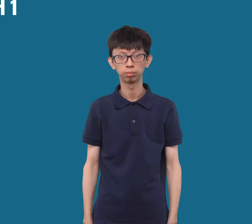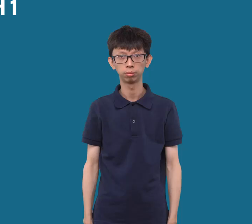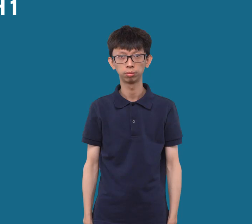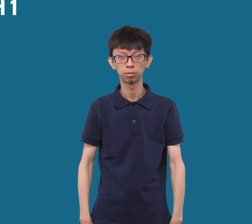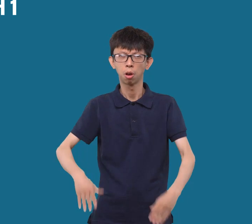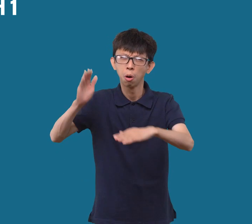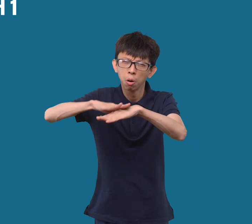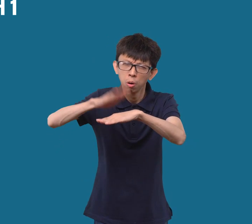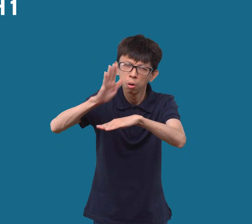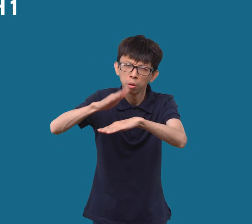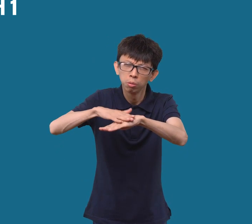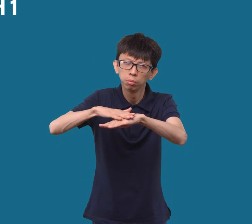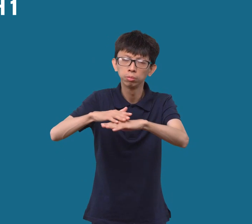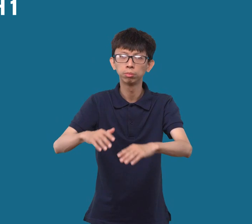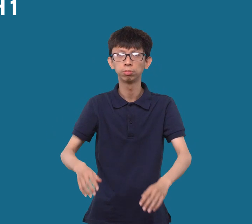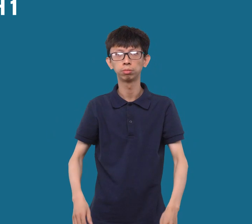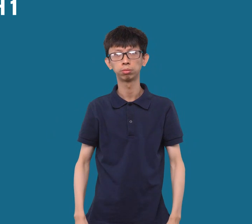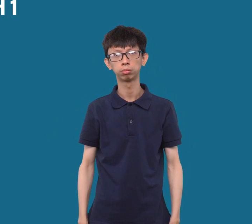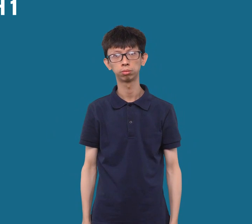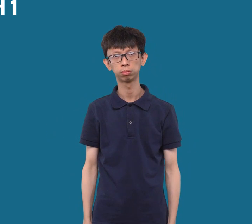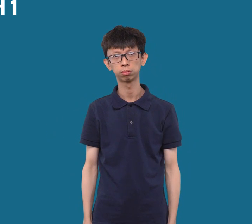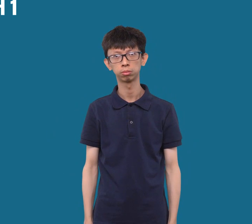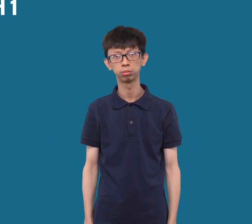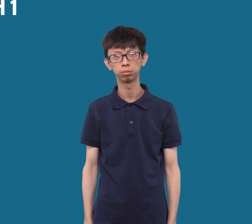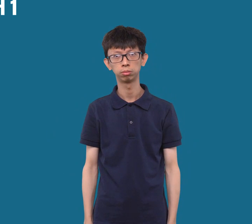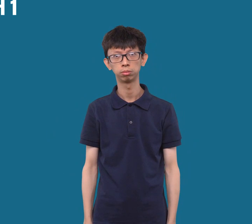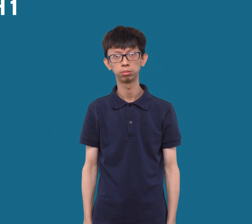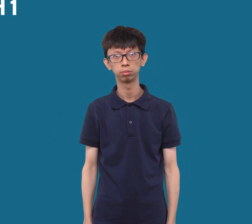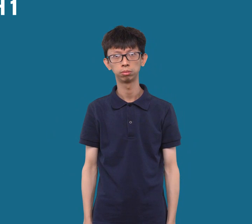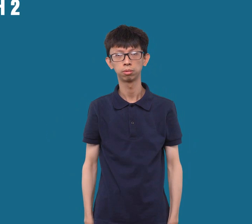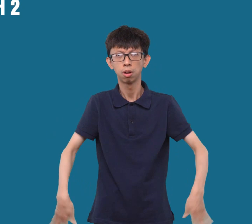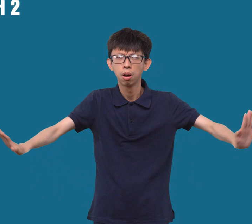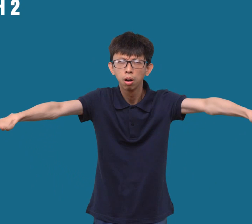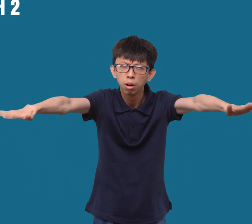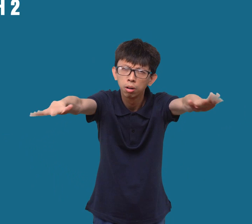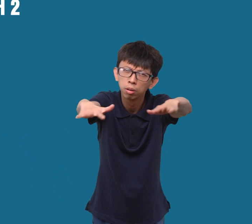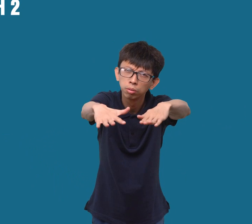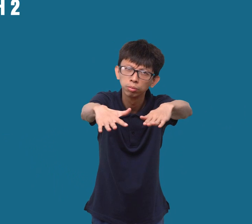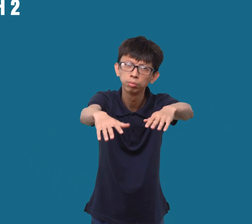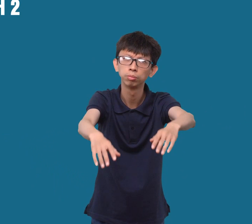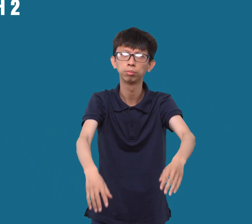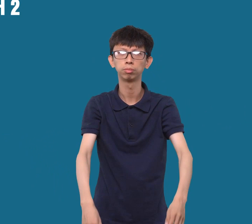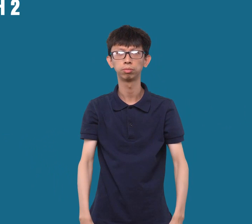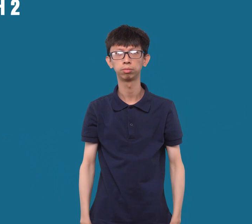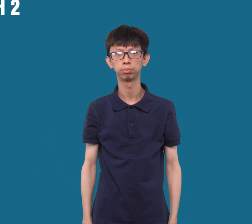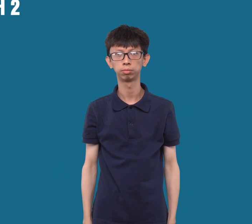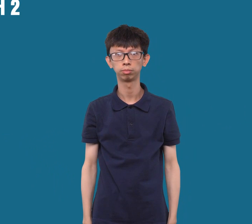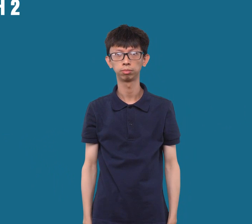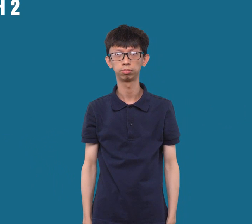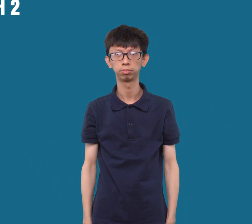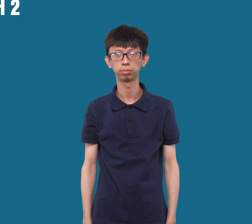kêu gọi